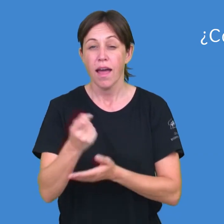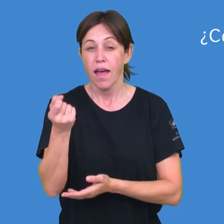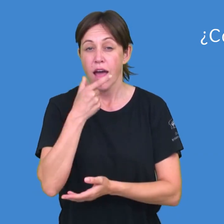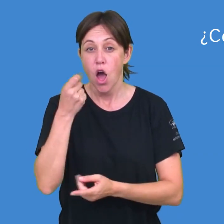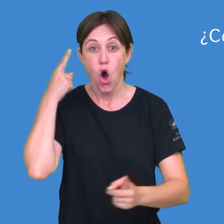droga